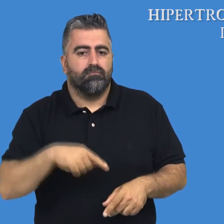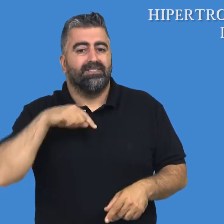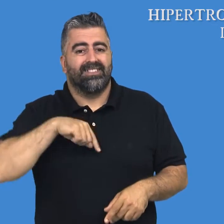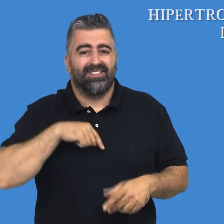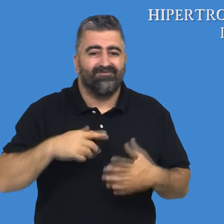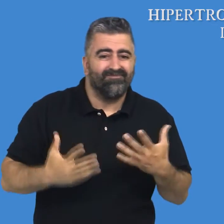sentir